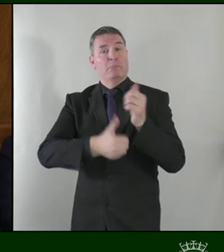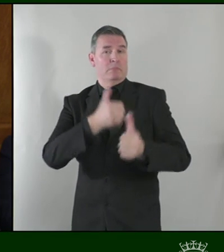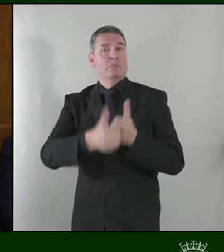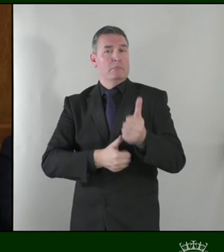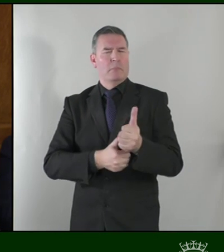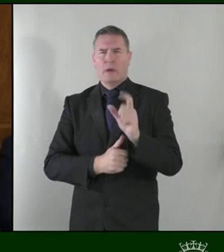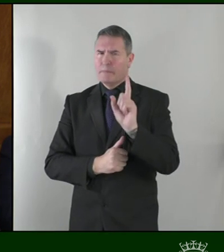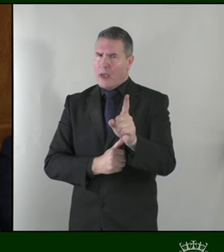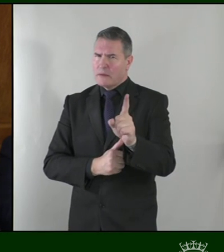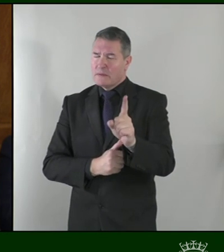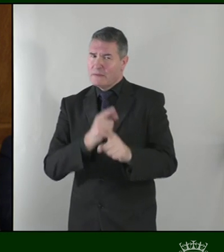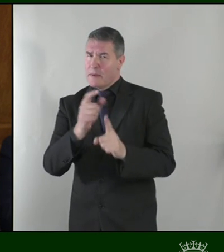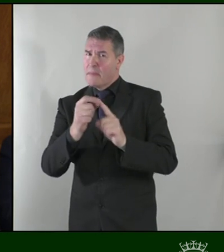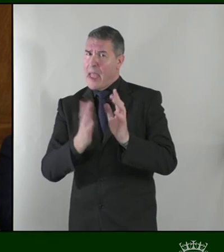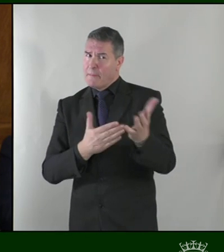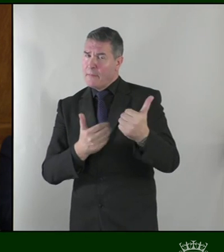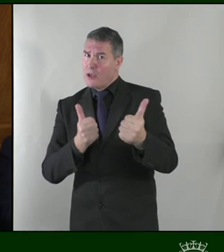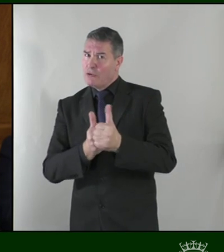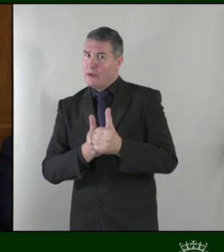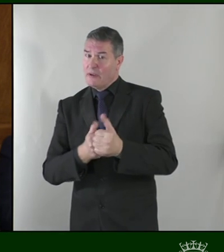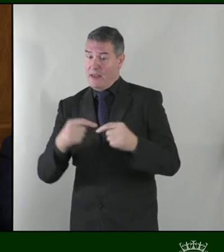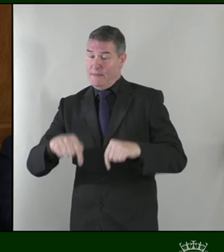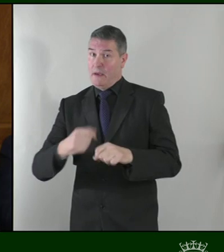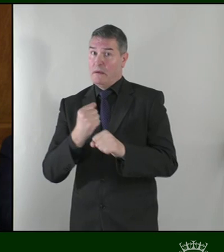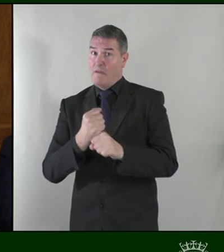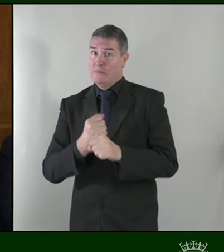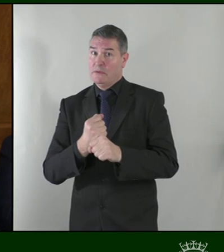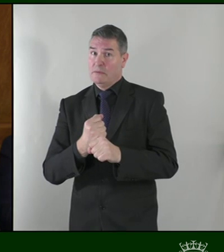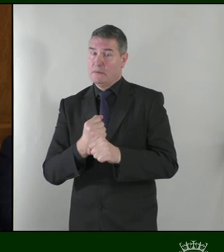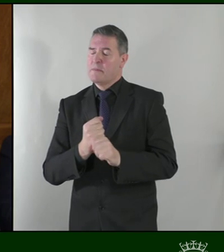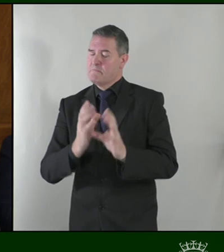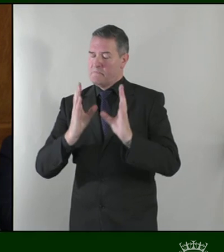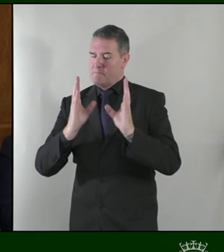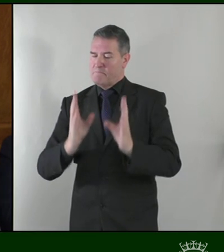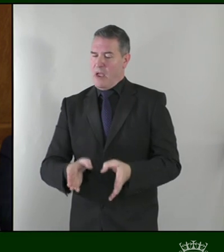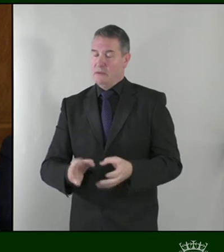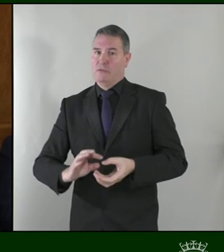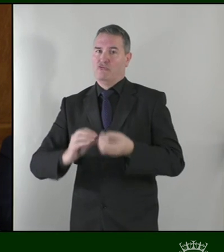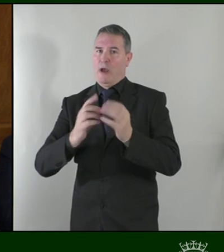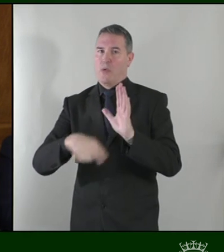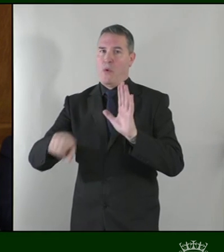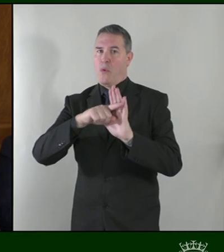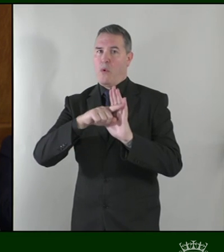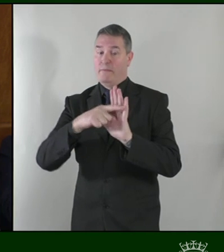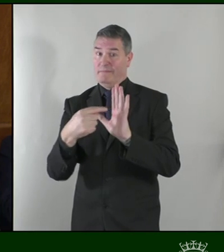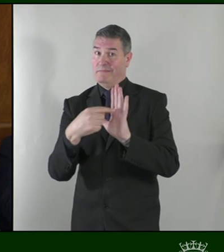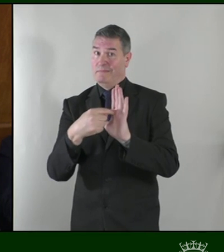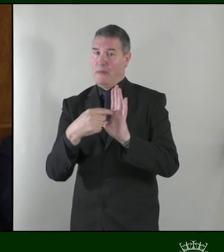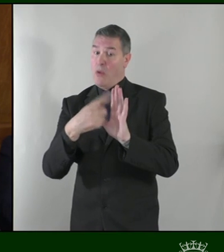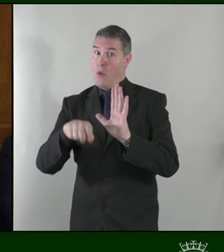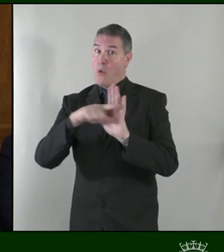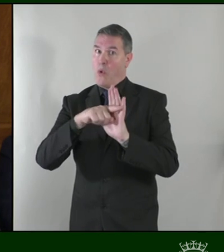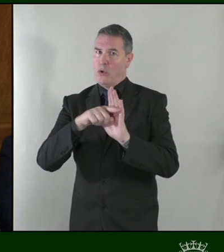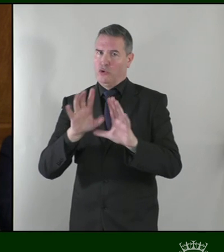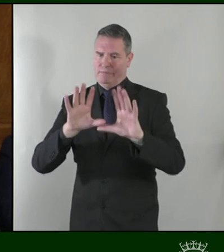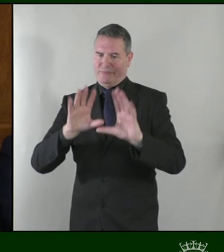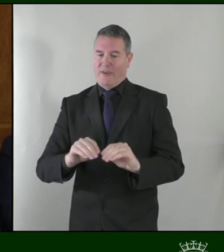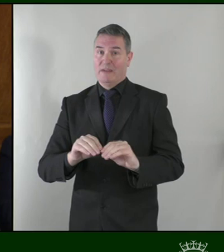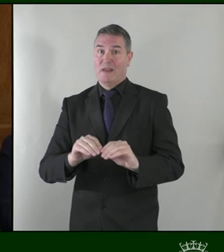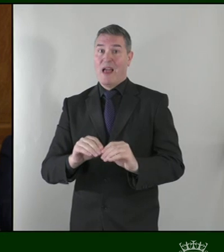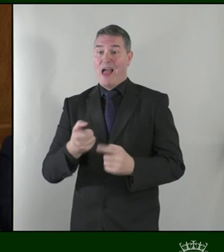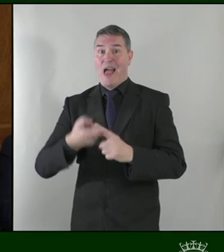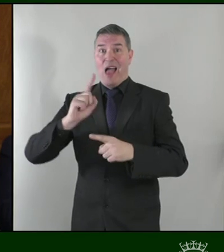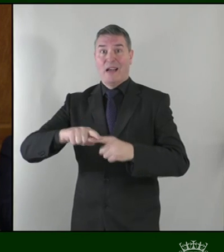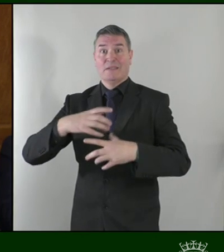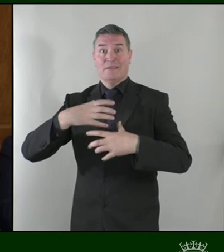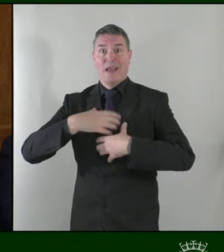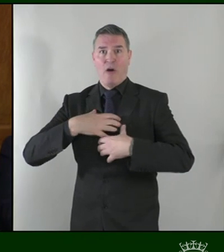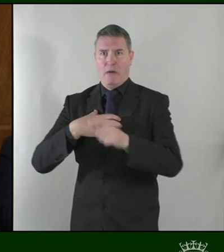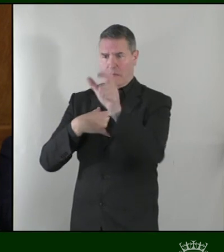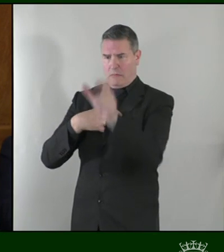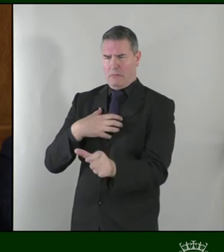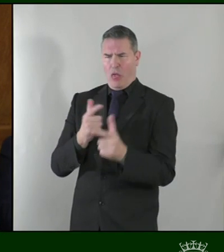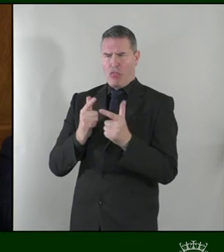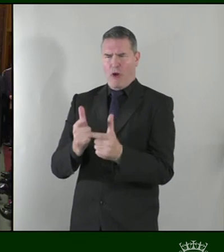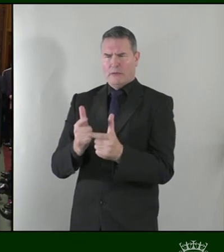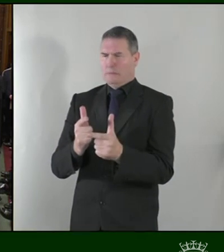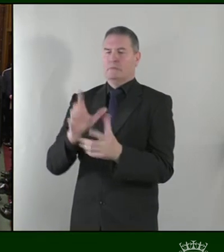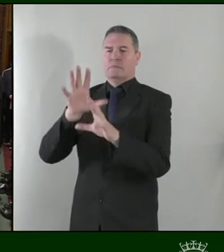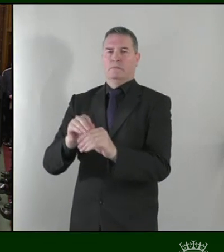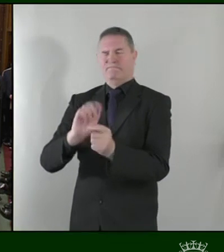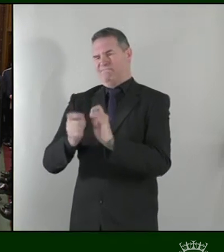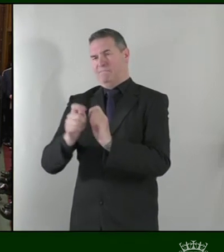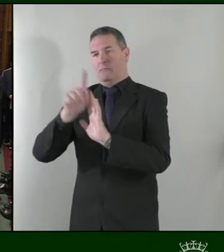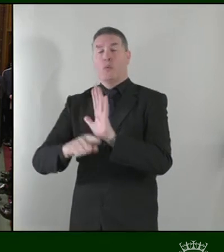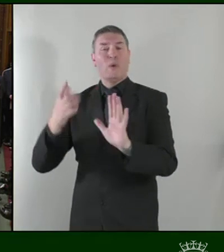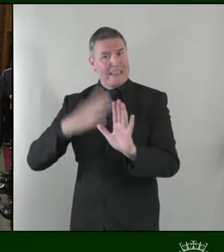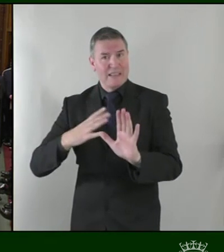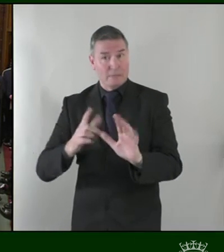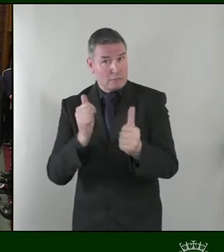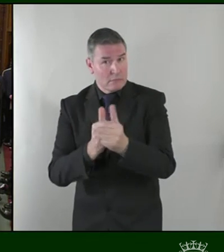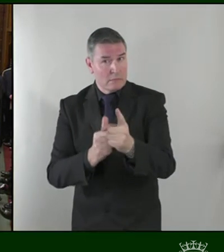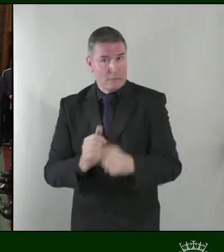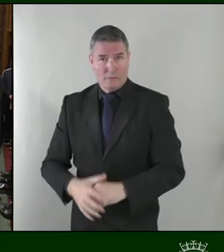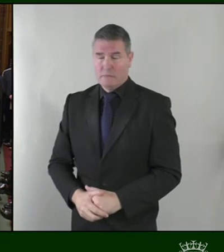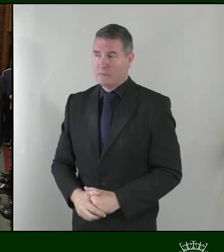Does he agree that Her Majesty’s Government now have no option but to legislate to try to contain the threat of ex-terrorist offenders when they still pose a threat to our country?